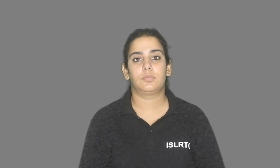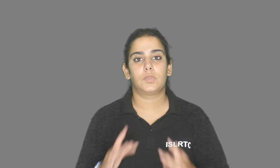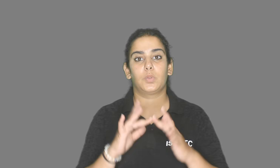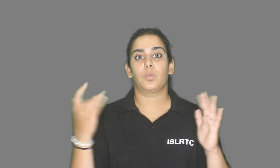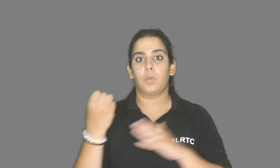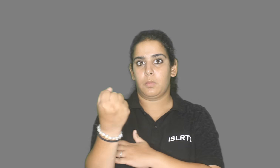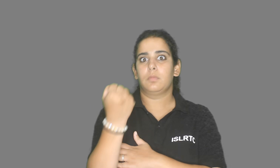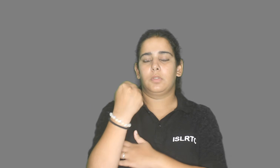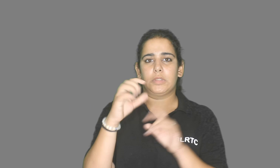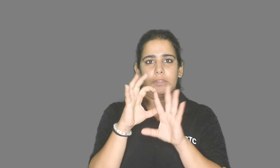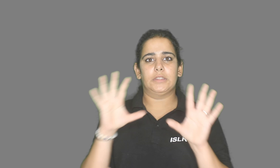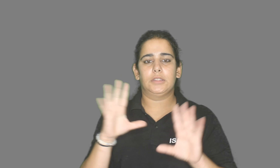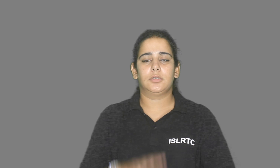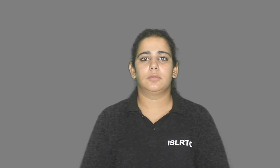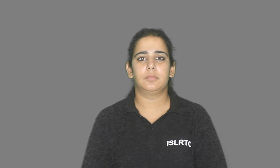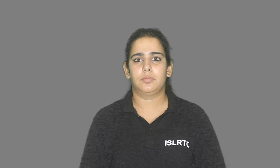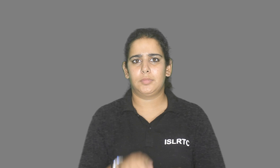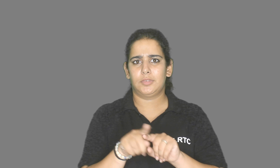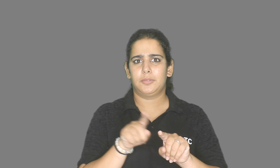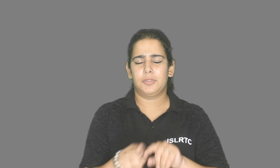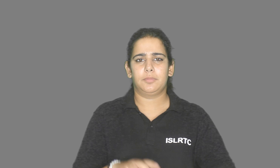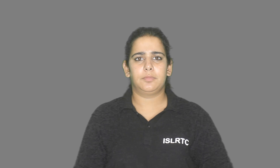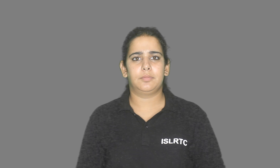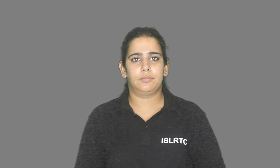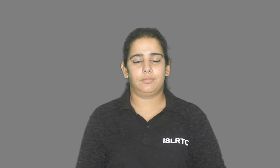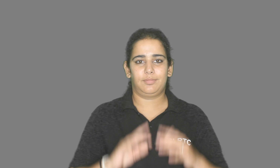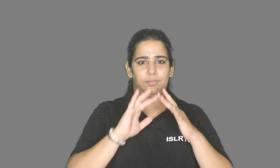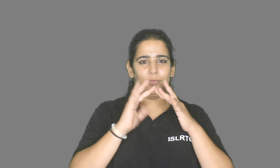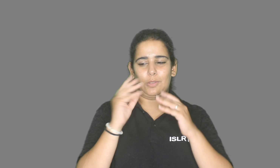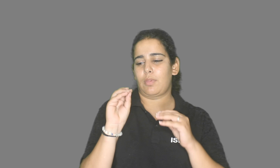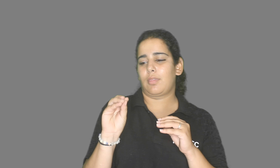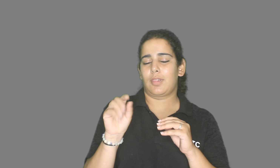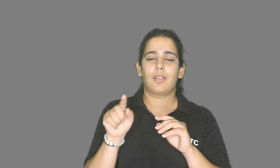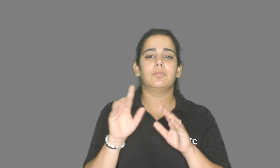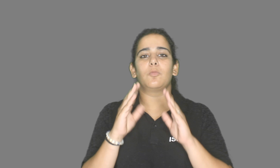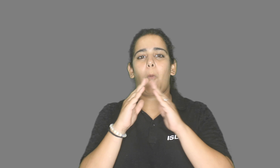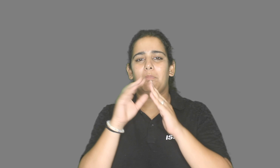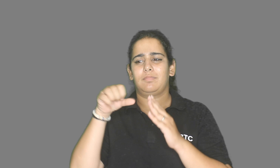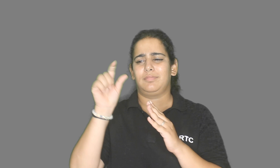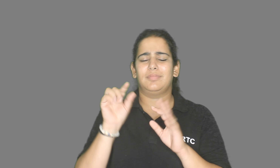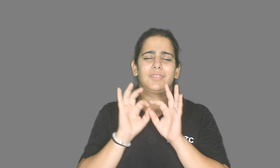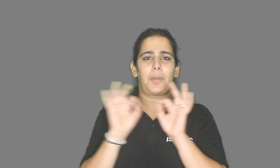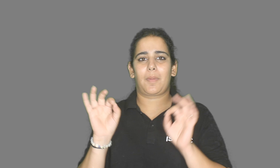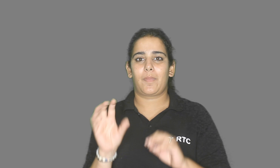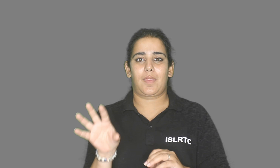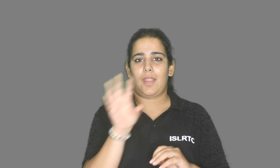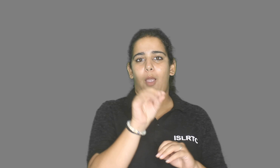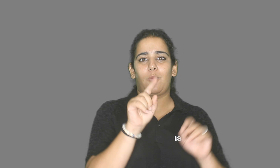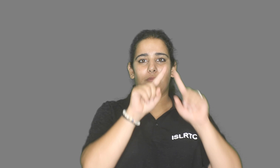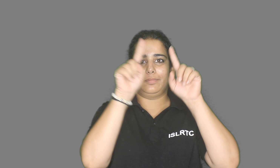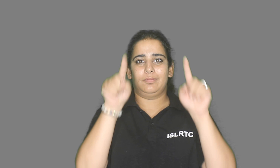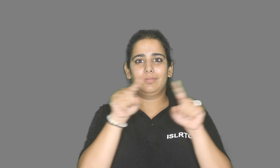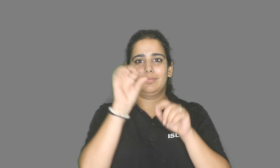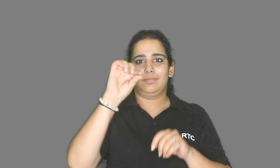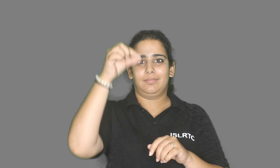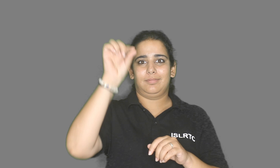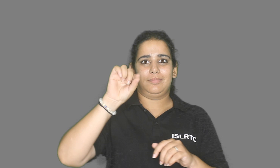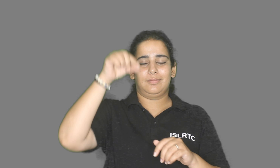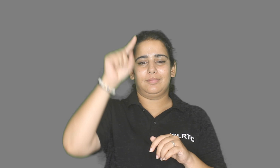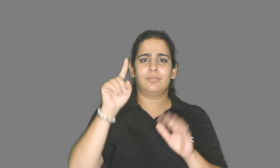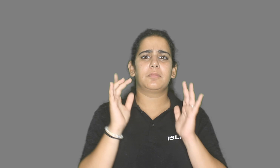Hardware virtualisation The method used to create virtual versions of physical desktops and operating systems